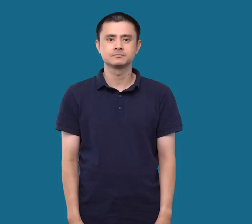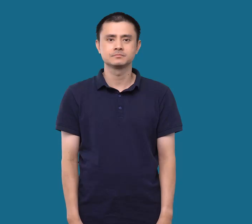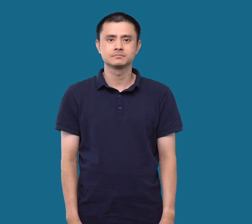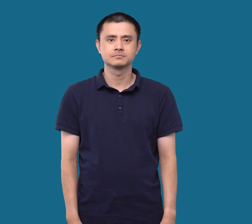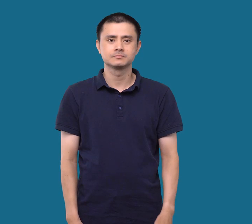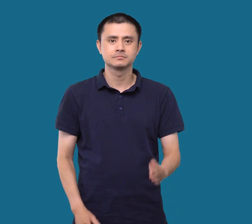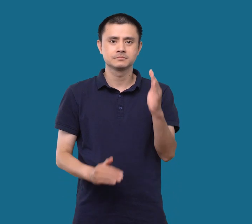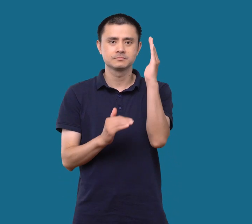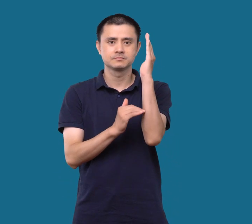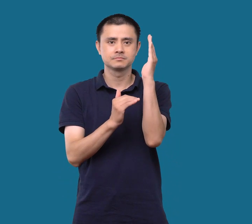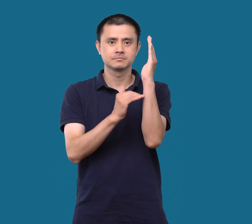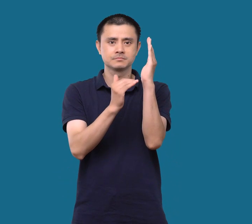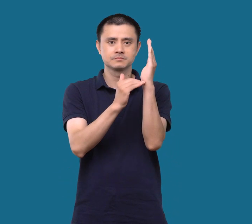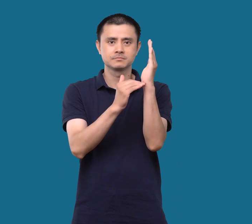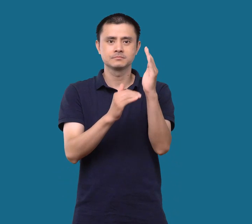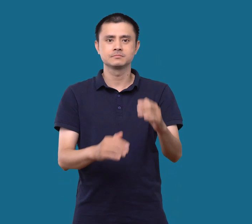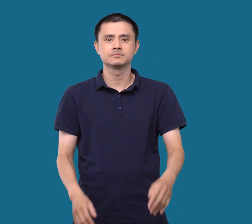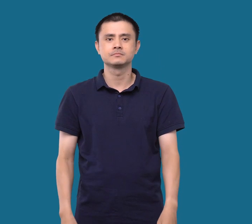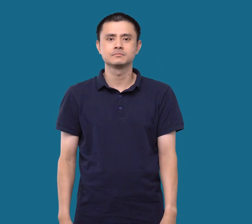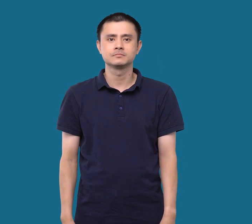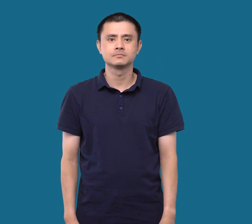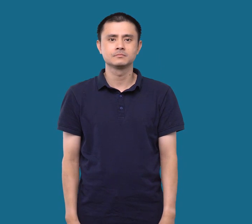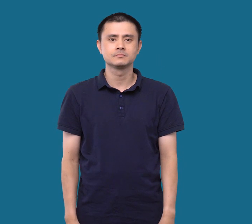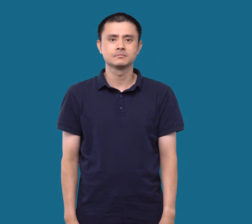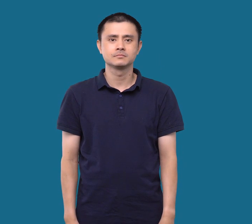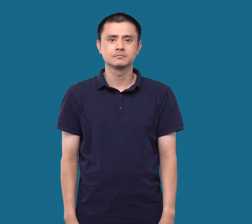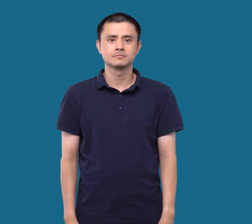lẫn lộn